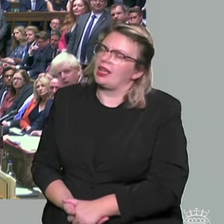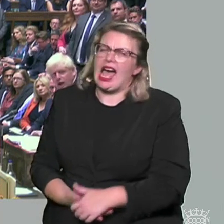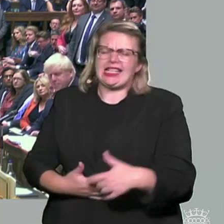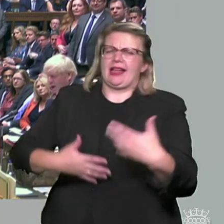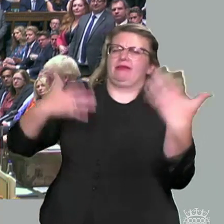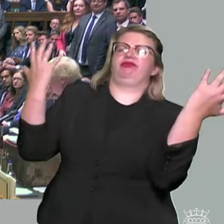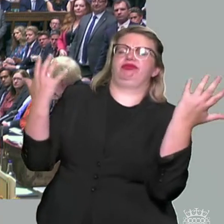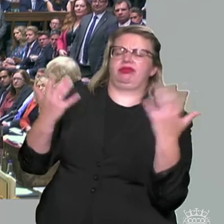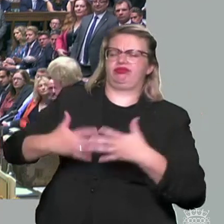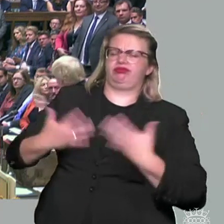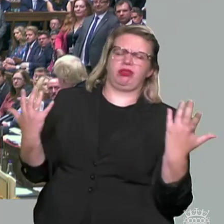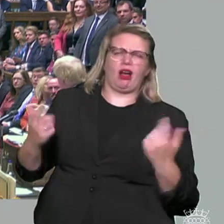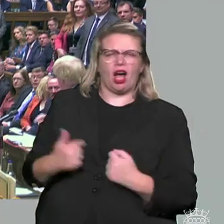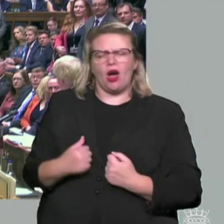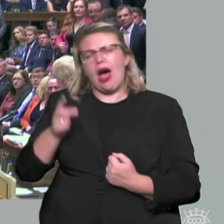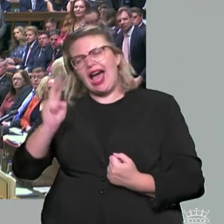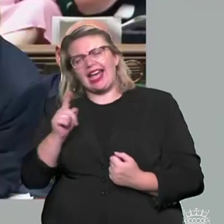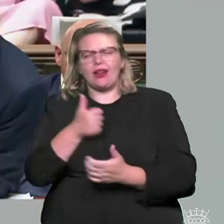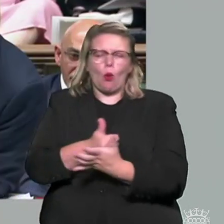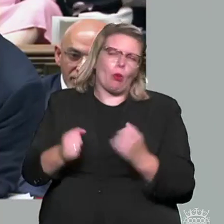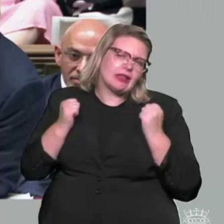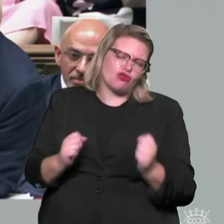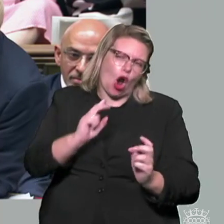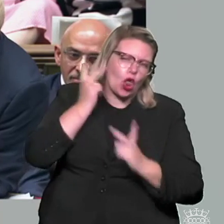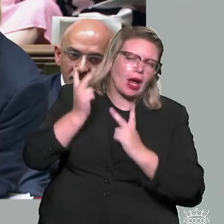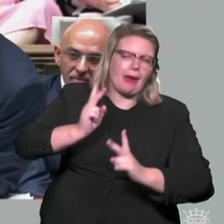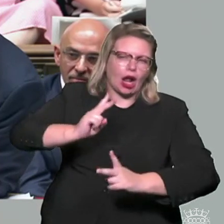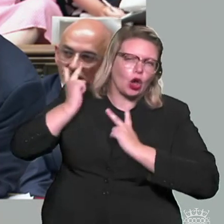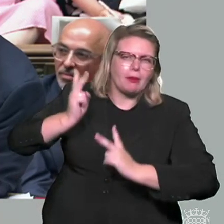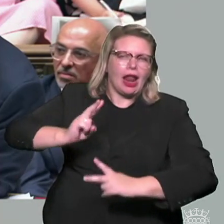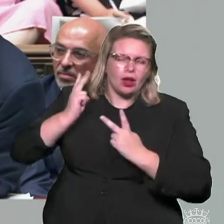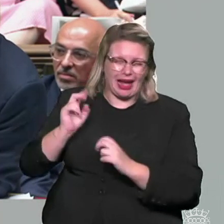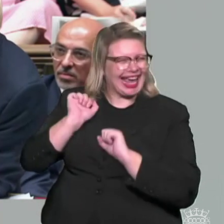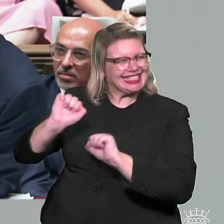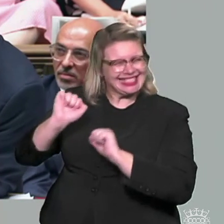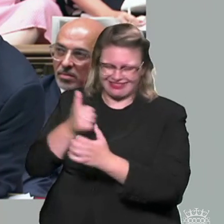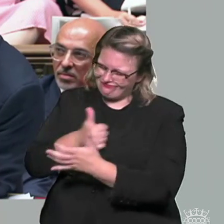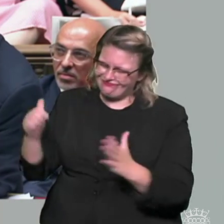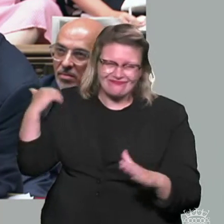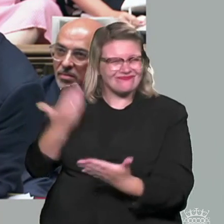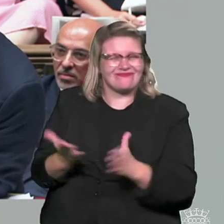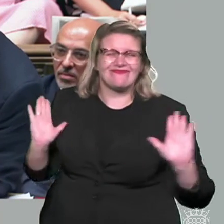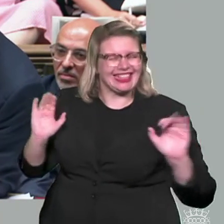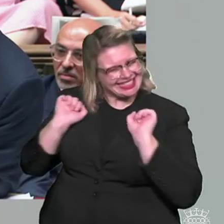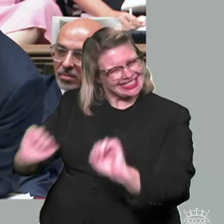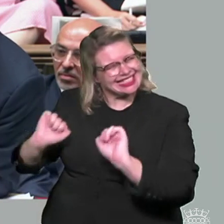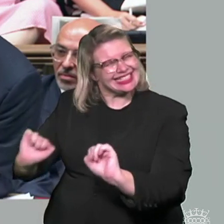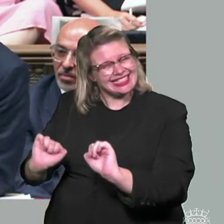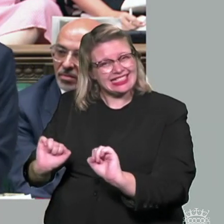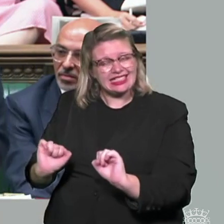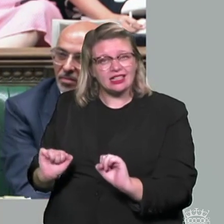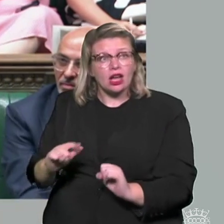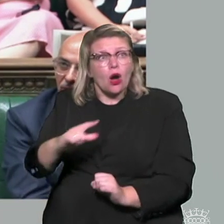This is one of the last blasts from Captain Hindsight, at least to me.